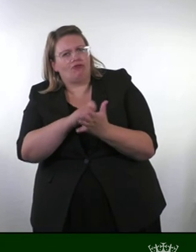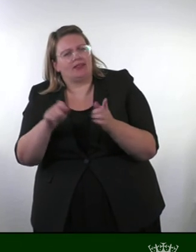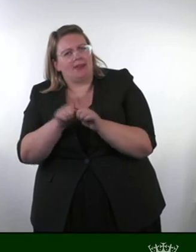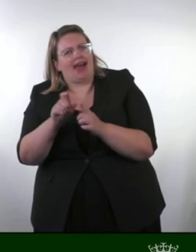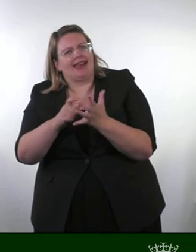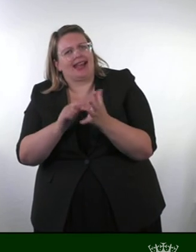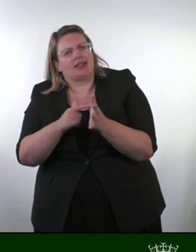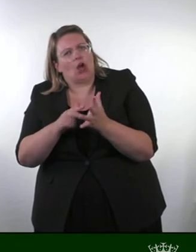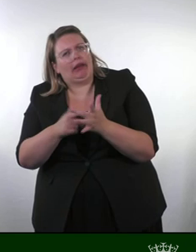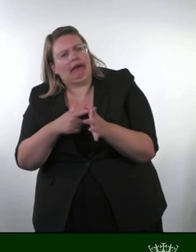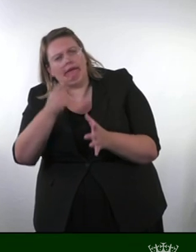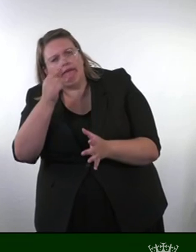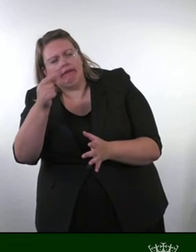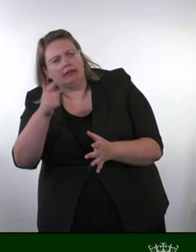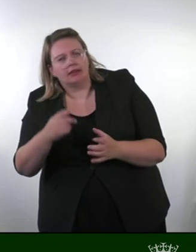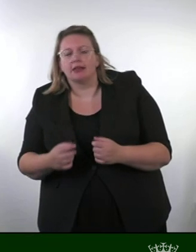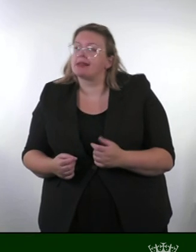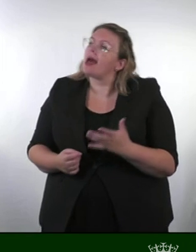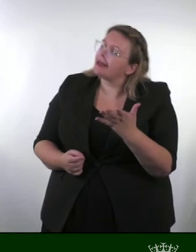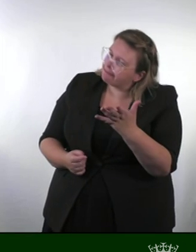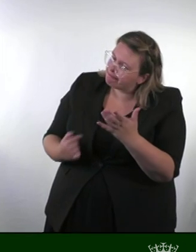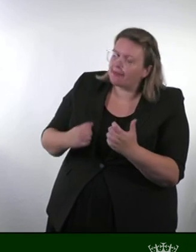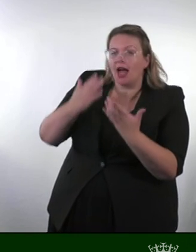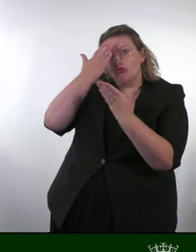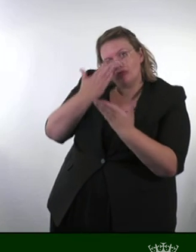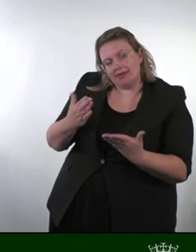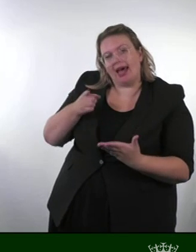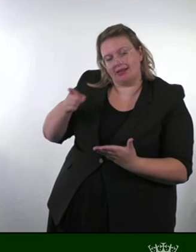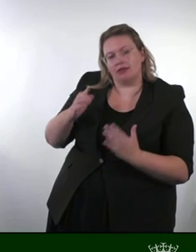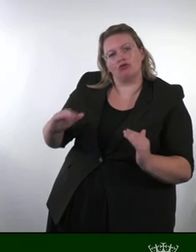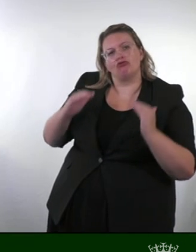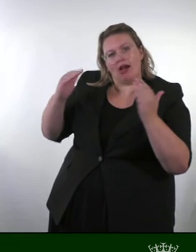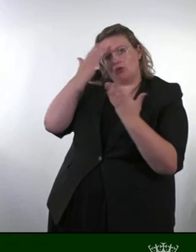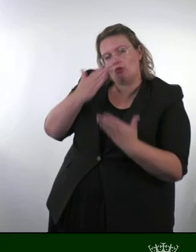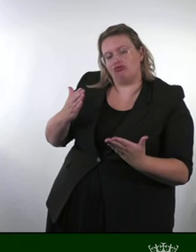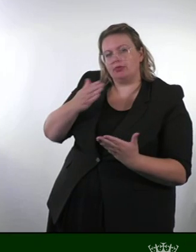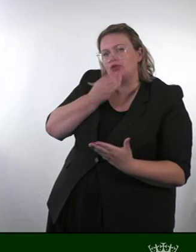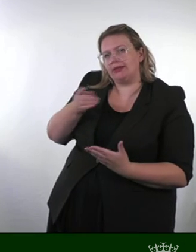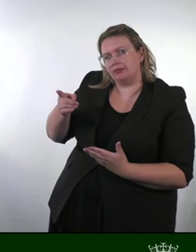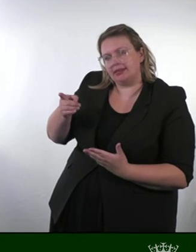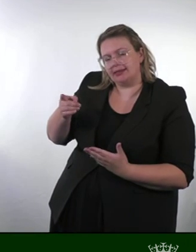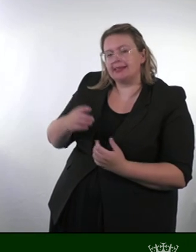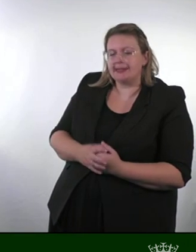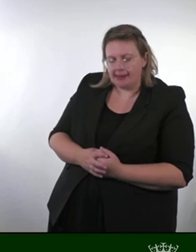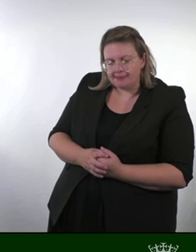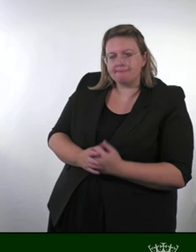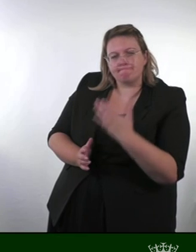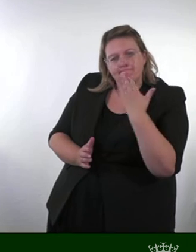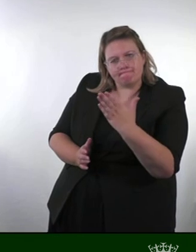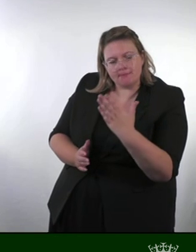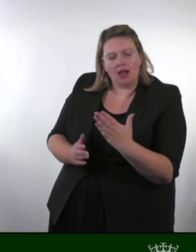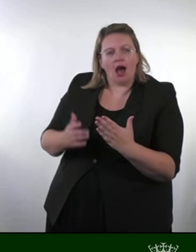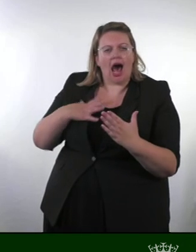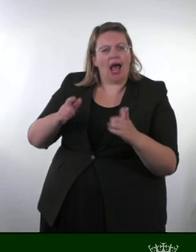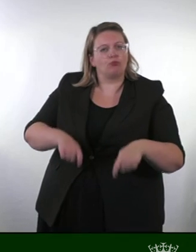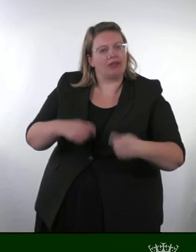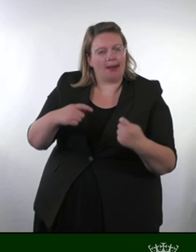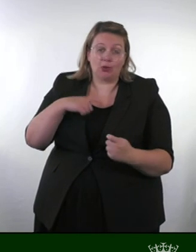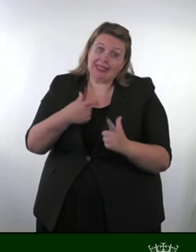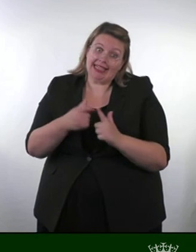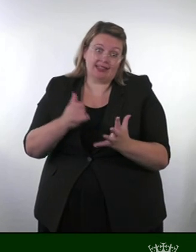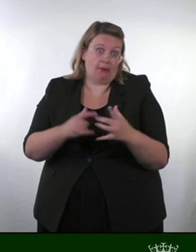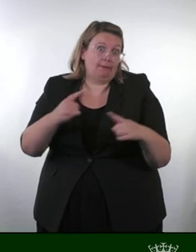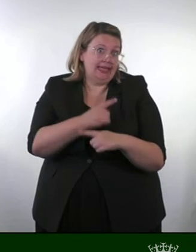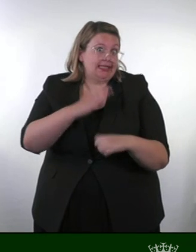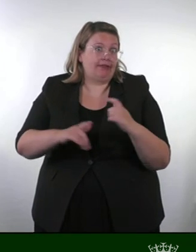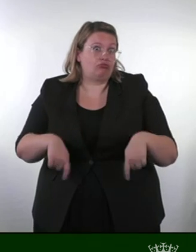I have great respect for the right honourable Gentleman. Let me just say this, because the Leader of the Opposition in my view neglected to raise this important subject.